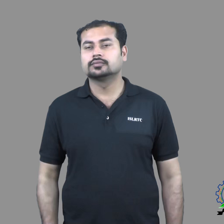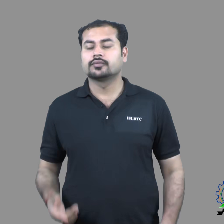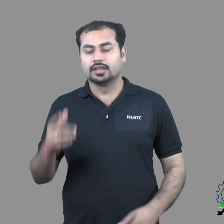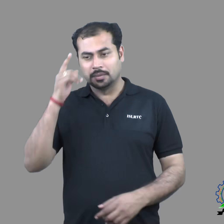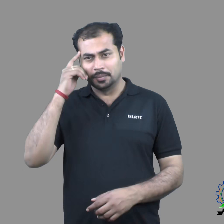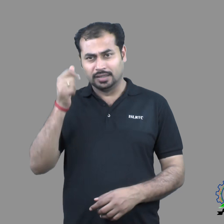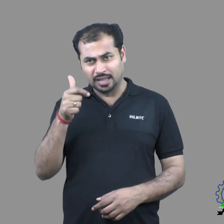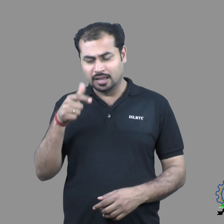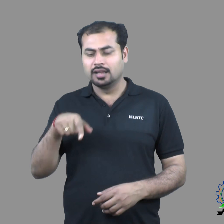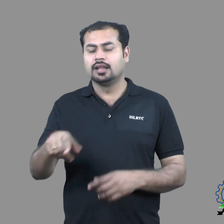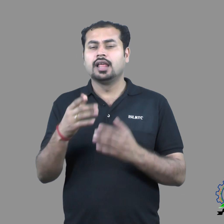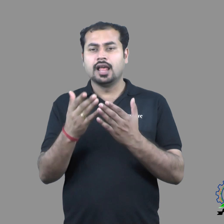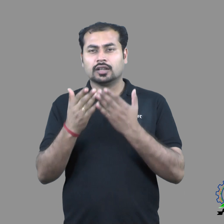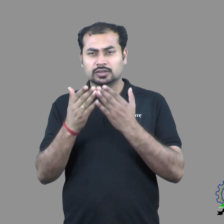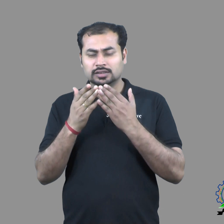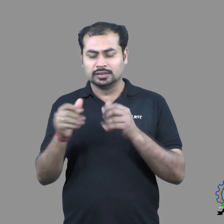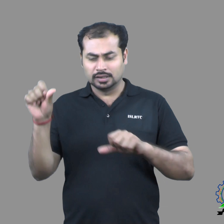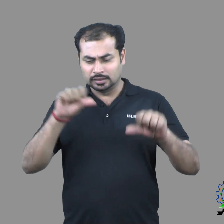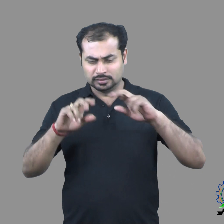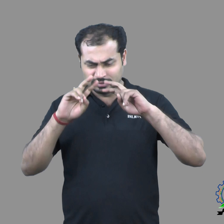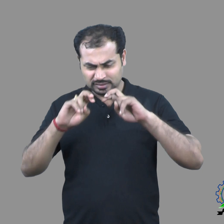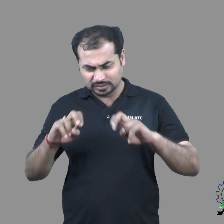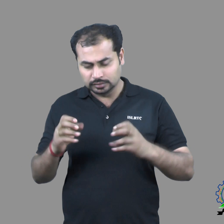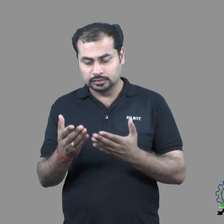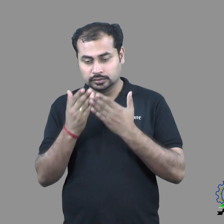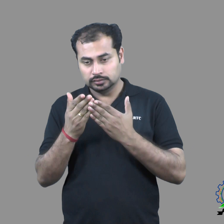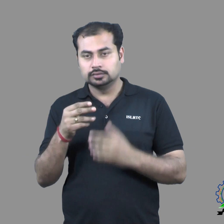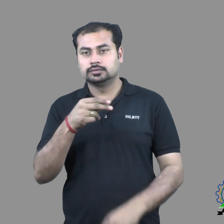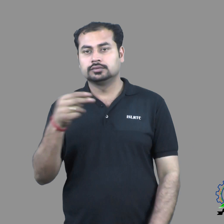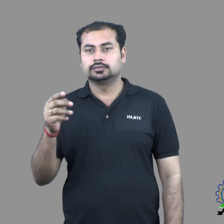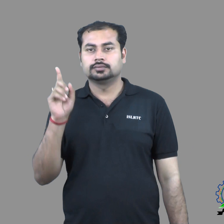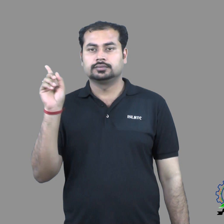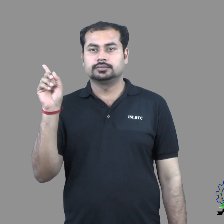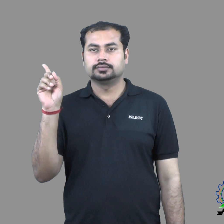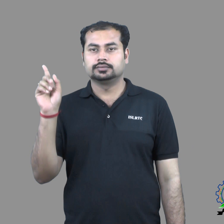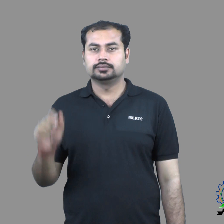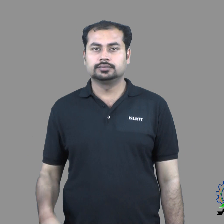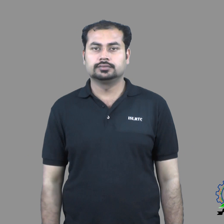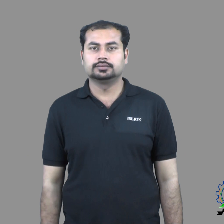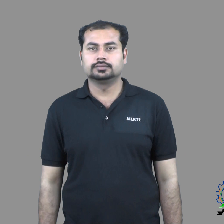Psychiatry